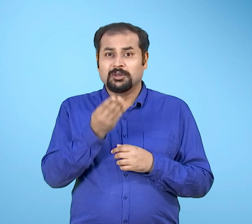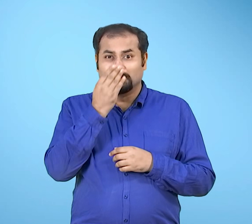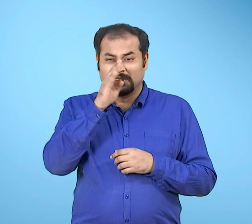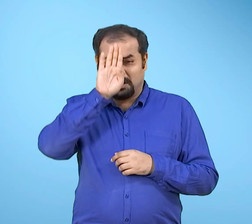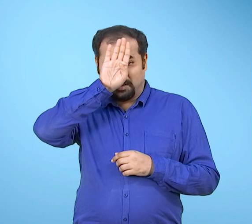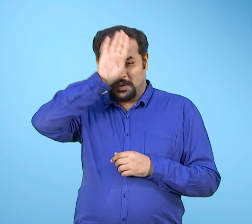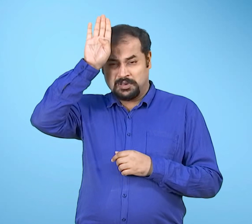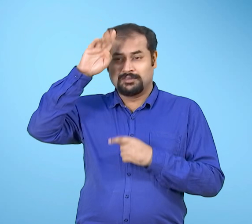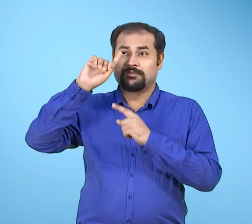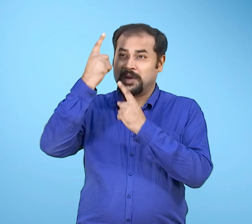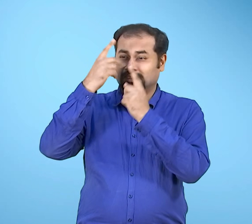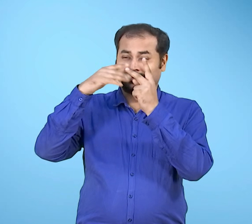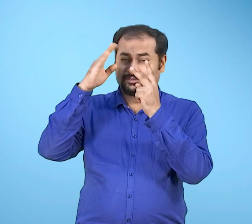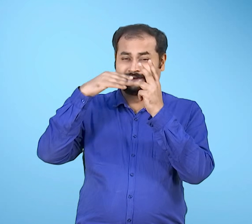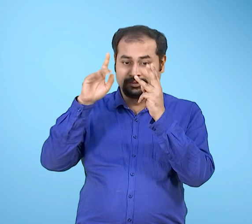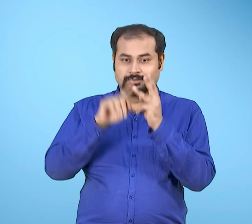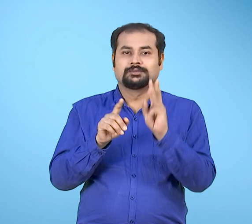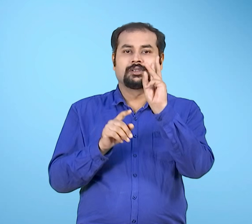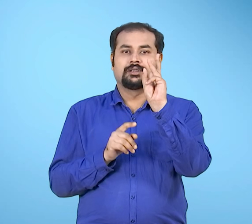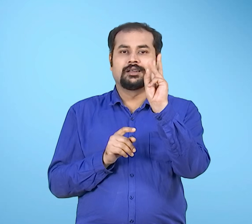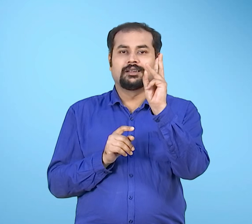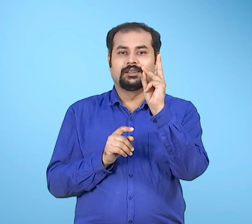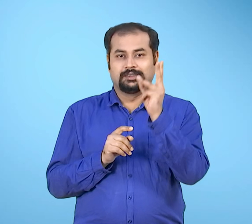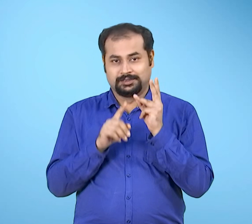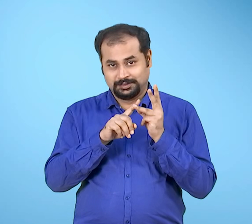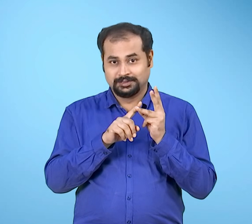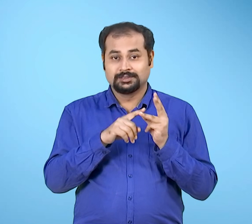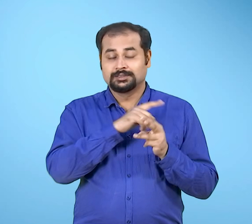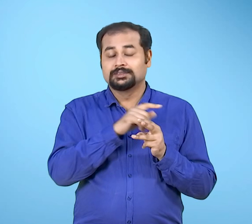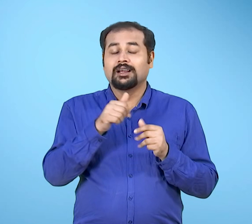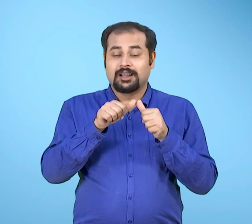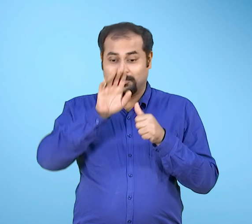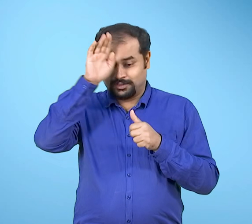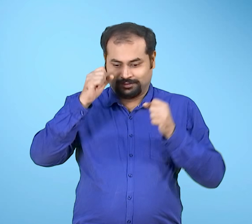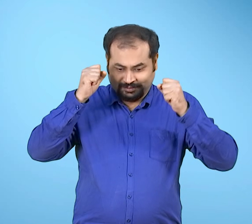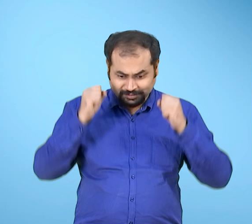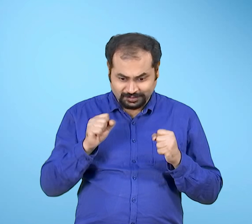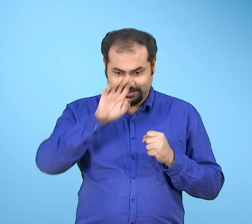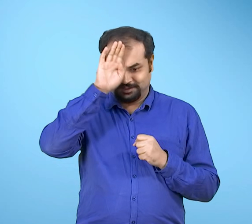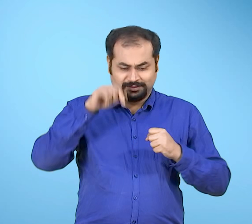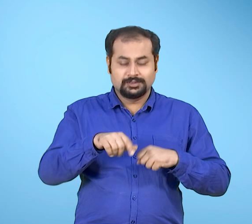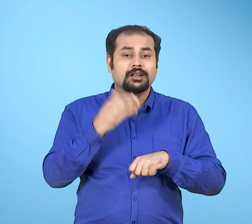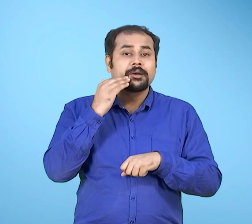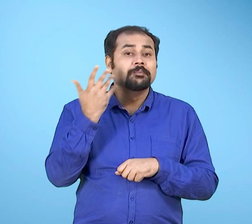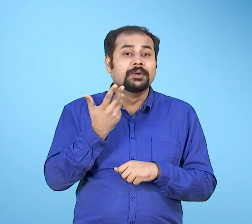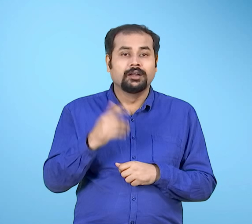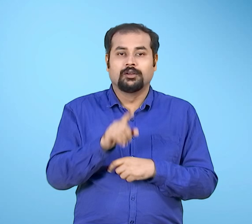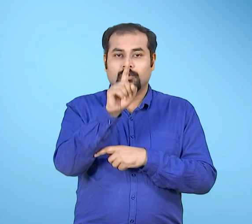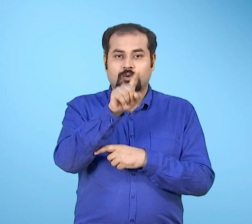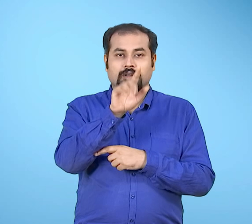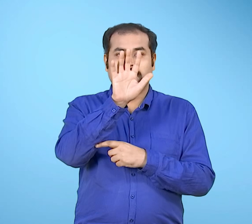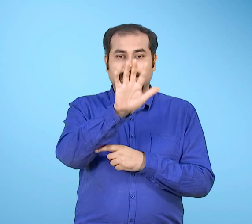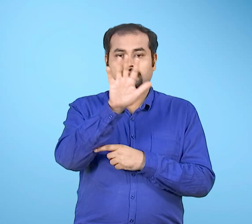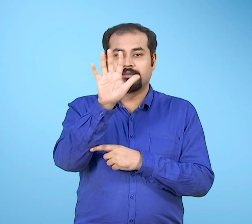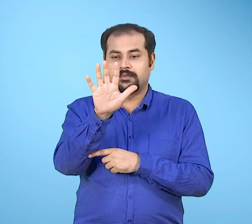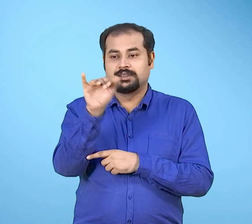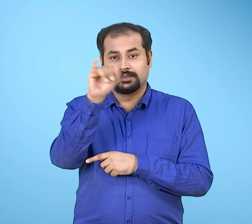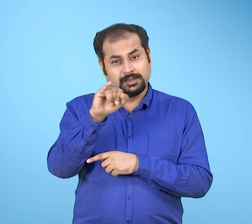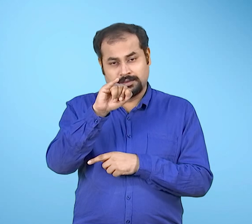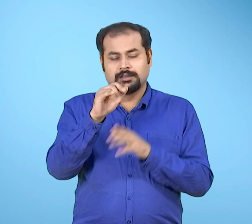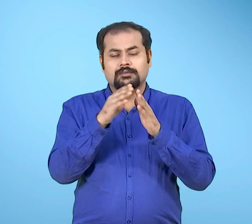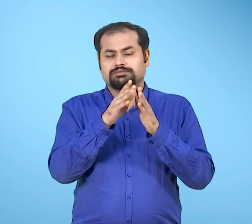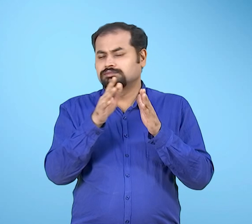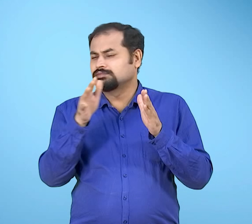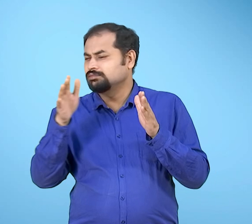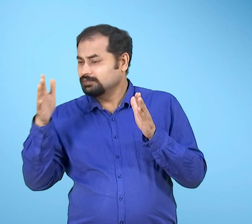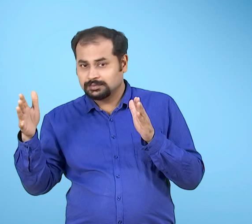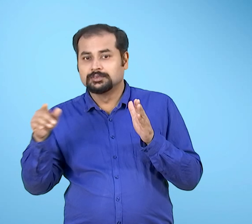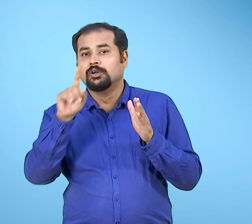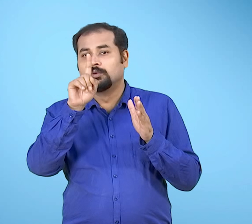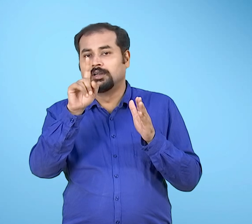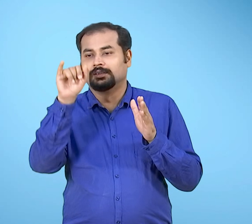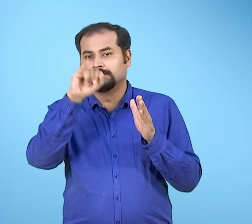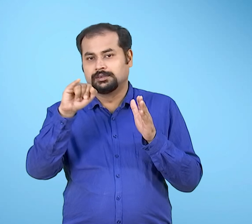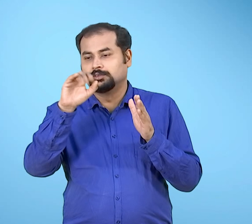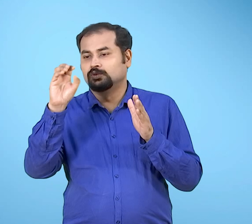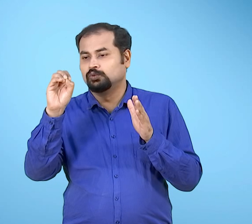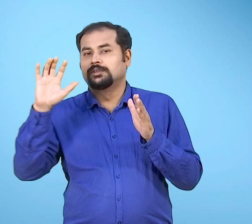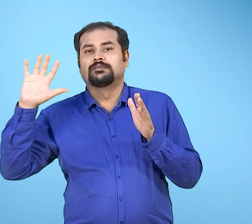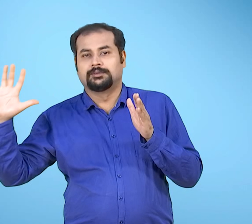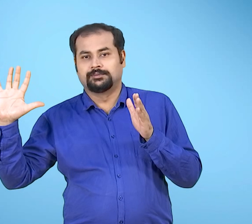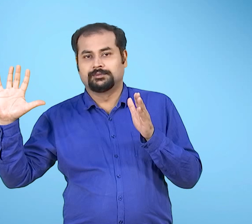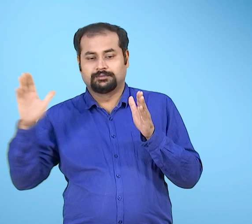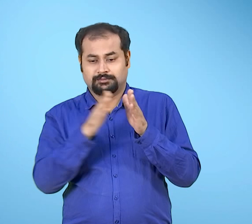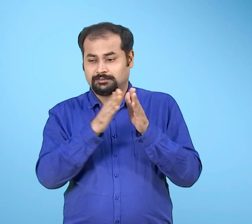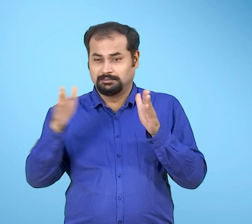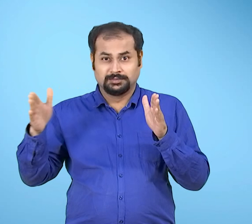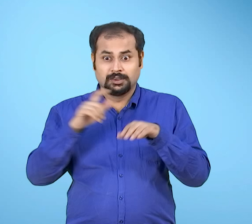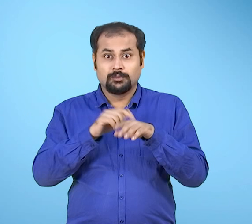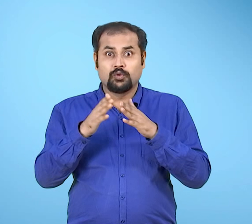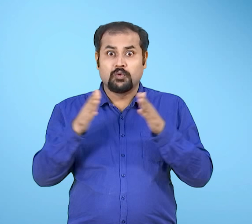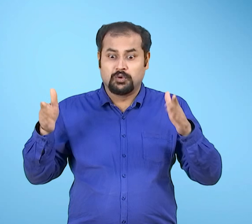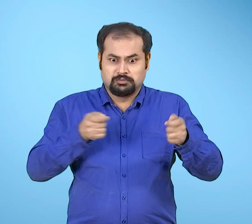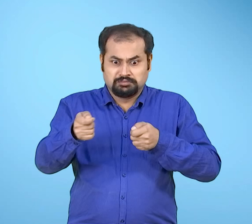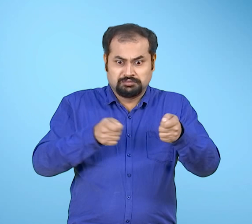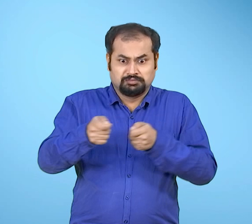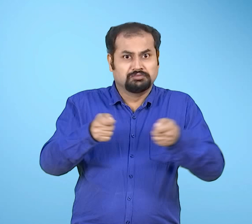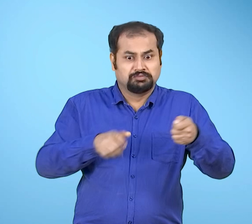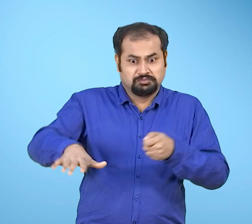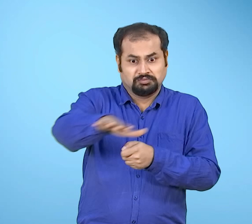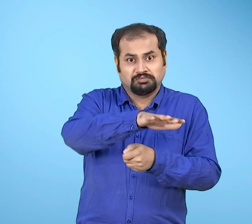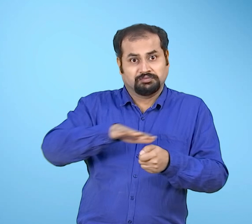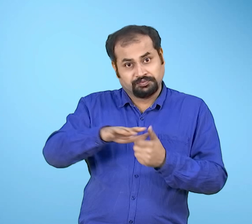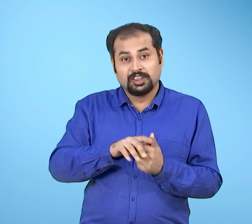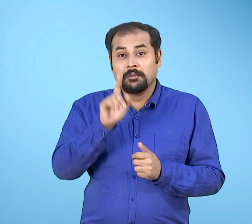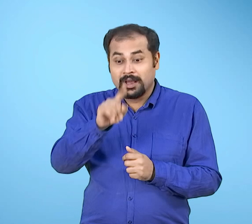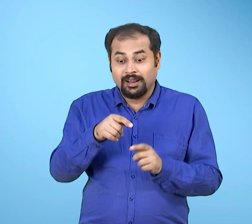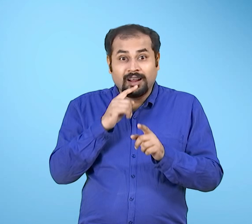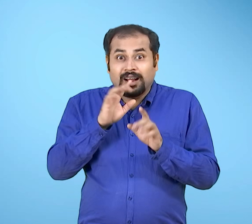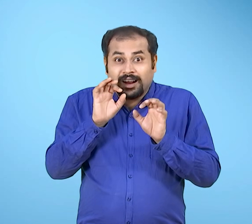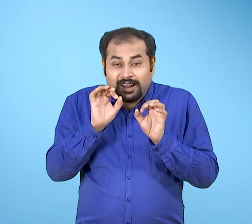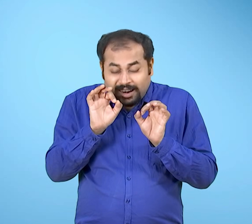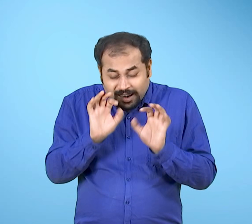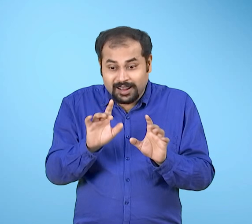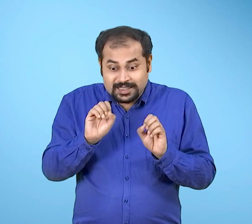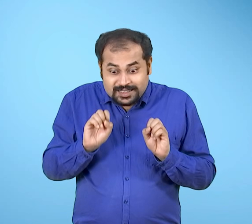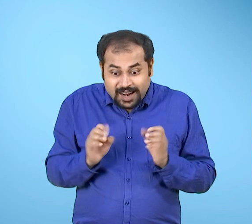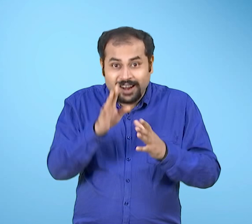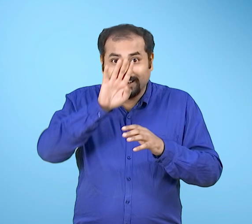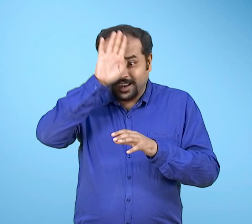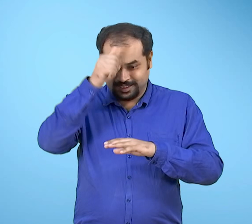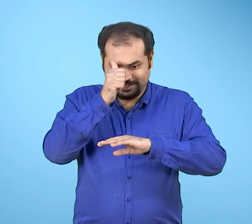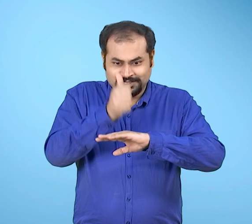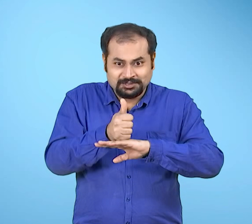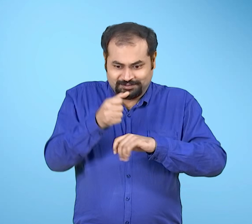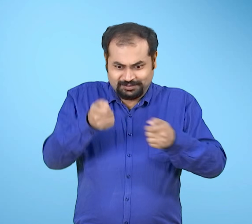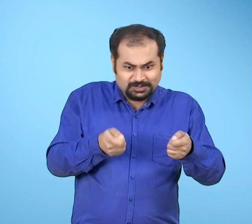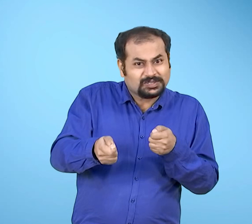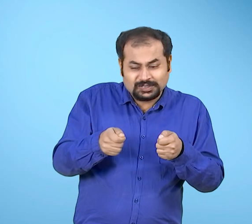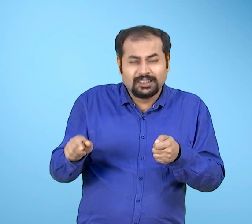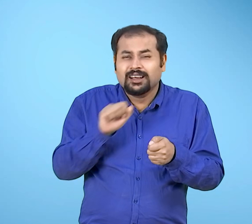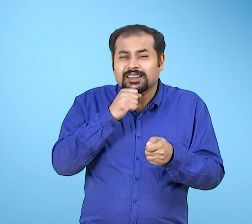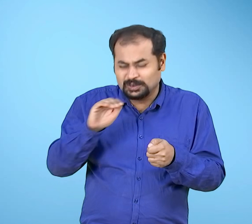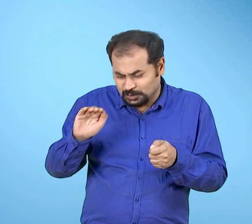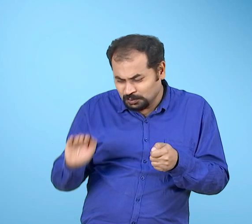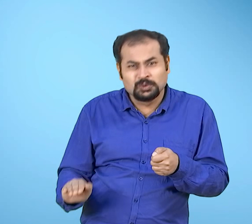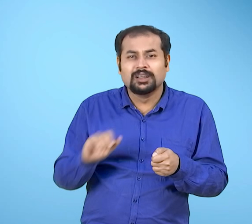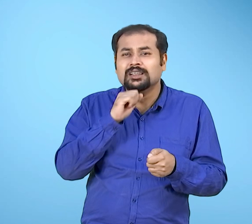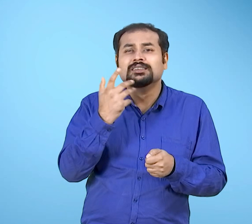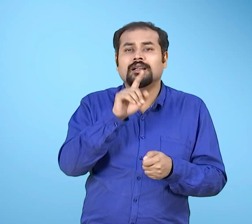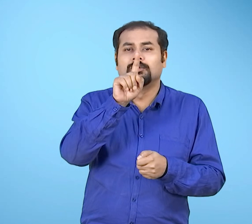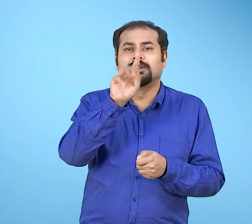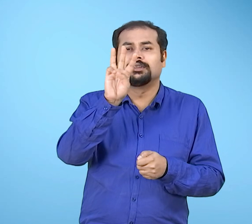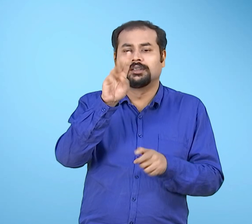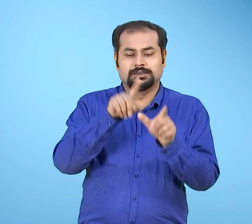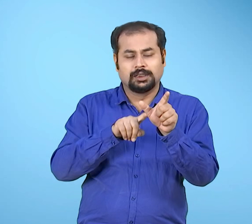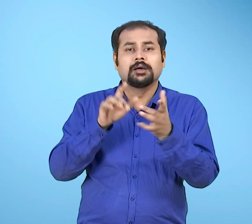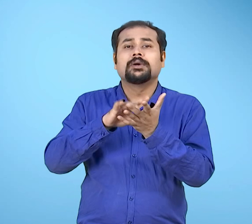1556 to 1605. Akbar was 13 years old